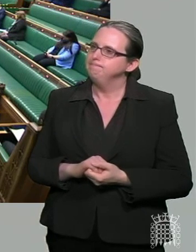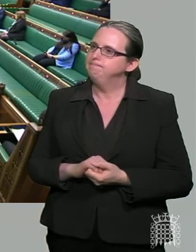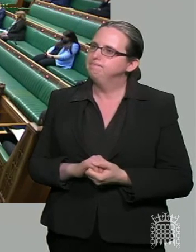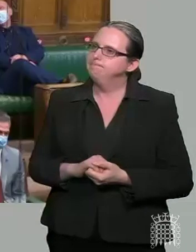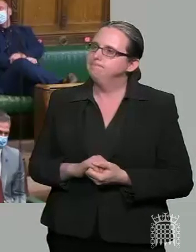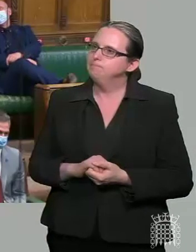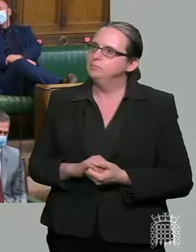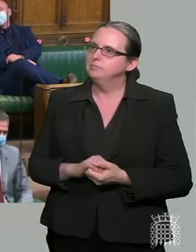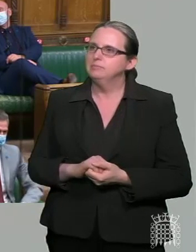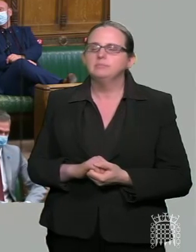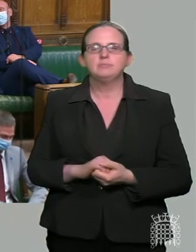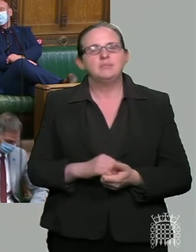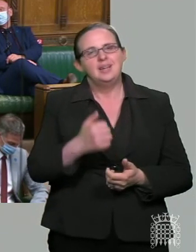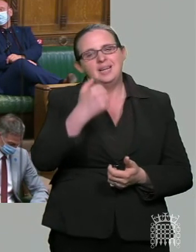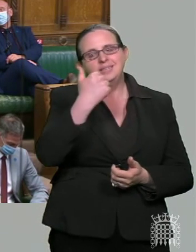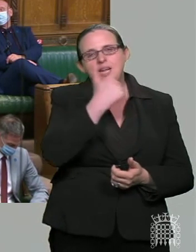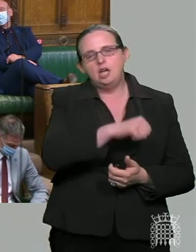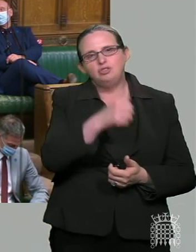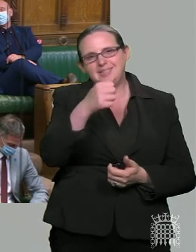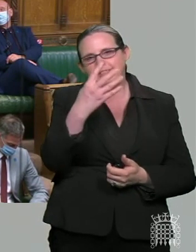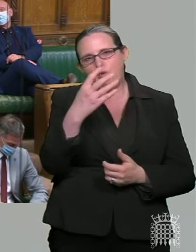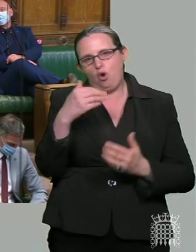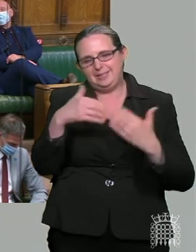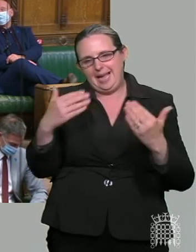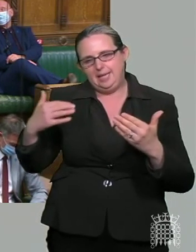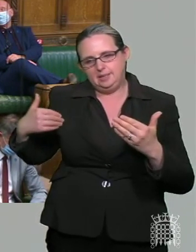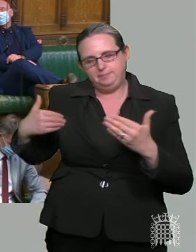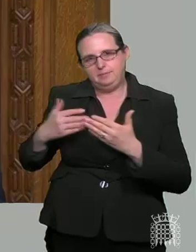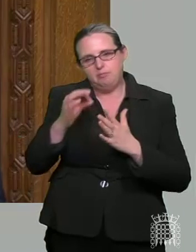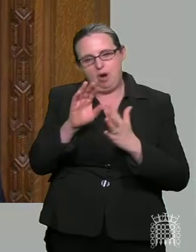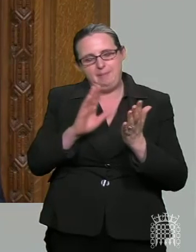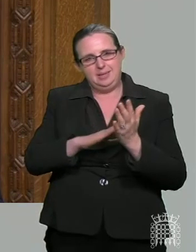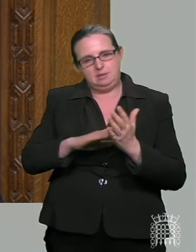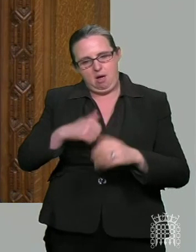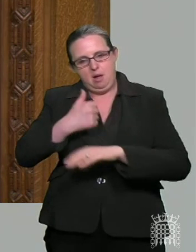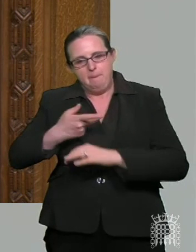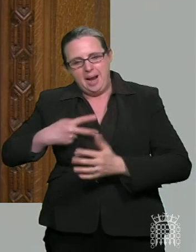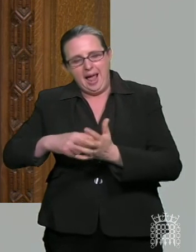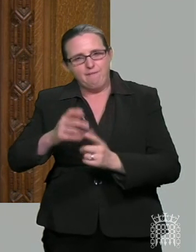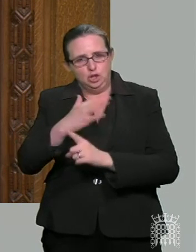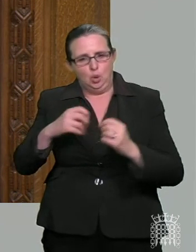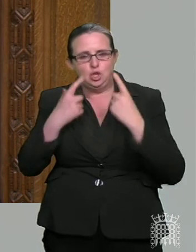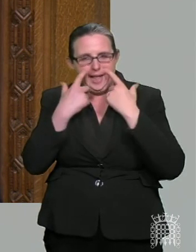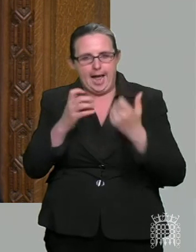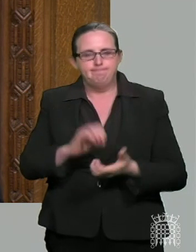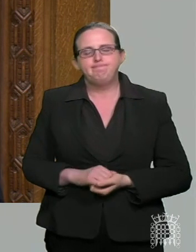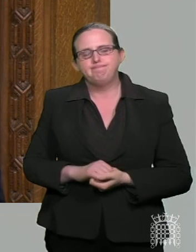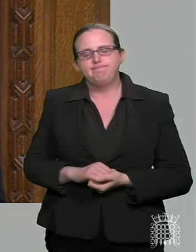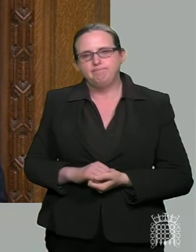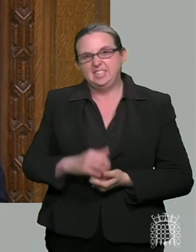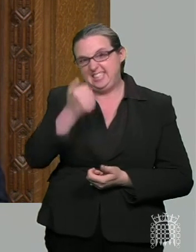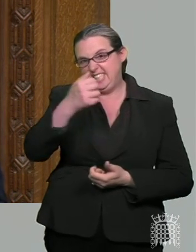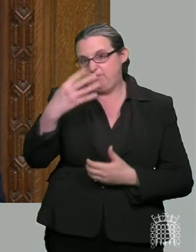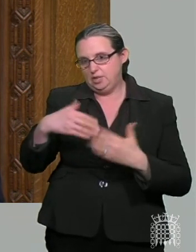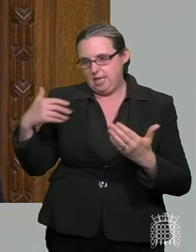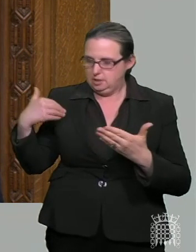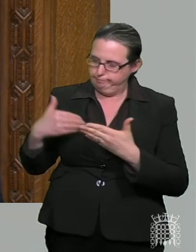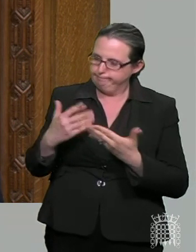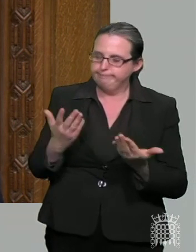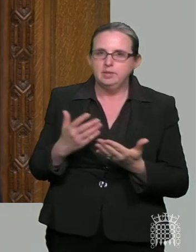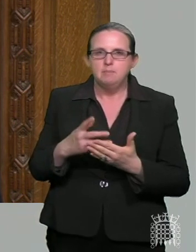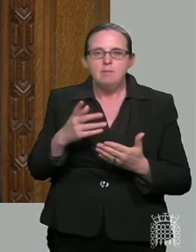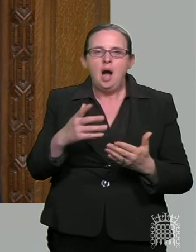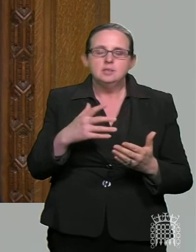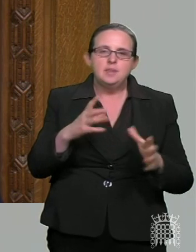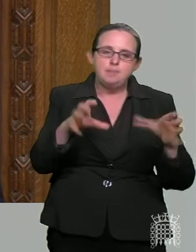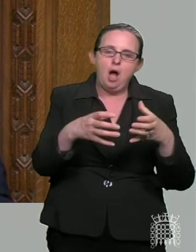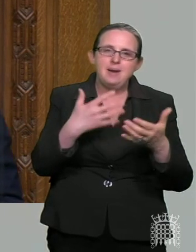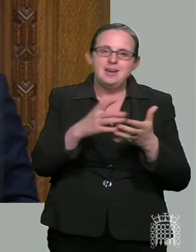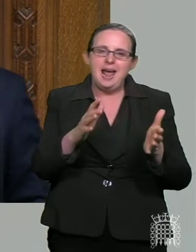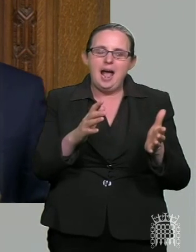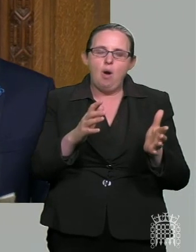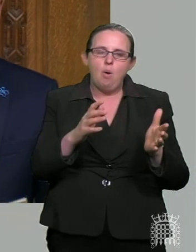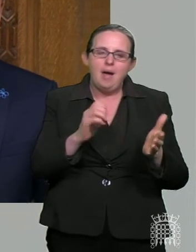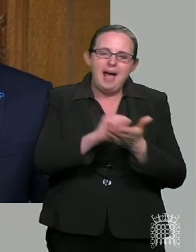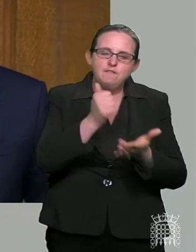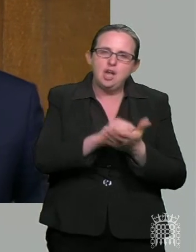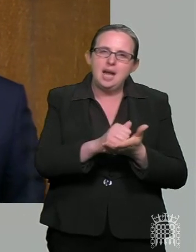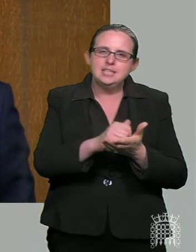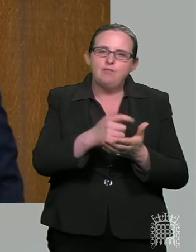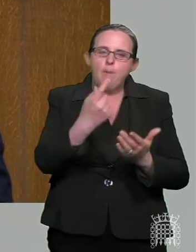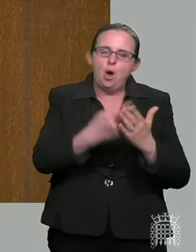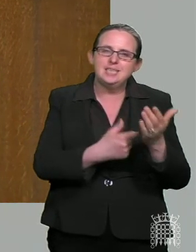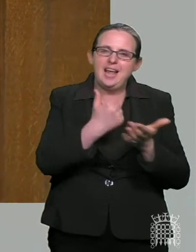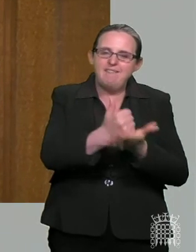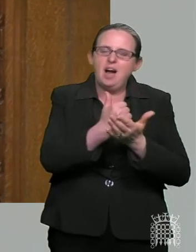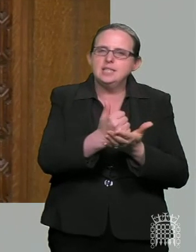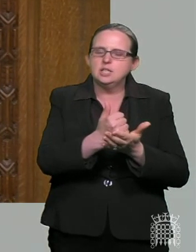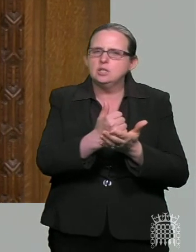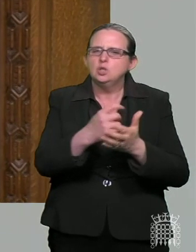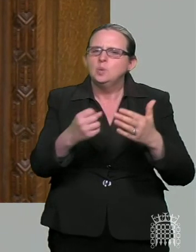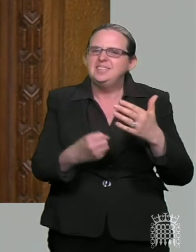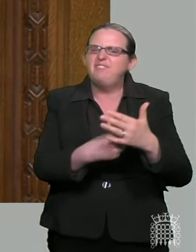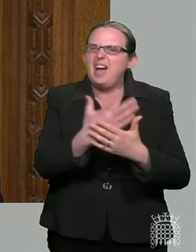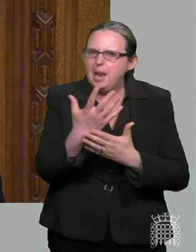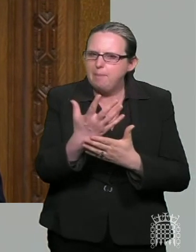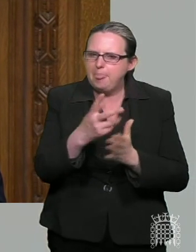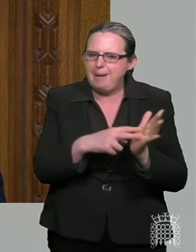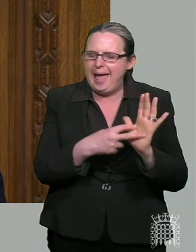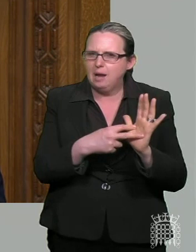It is now 664 days since the Prime Minister said he had a plan for social care, but the Department of Health and Social Care is advertising at the moment for social care policy advisers to “develop proposals for reform.” Why do that if there is a plan already?